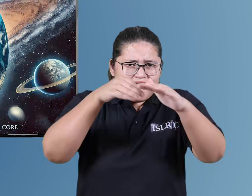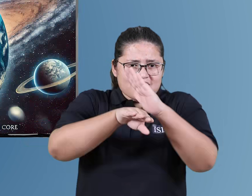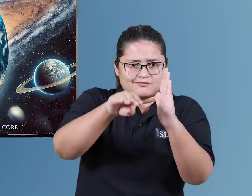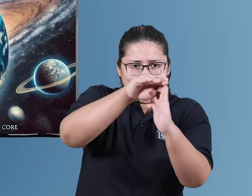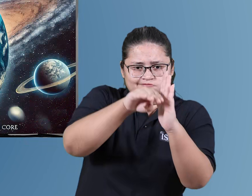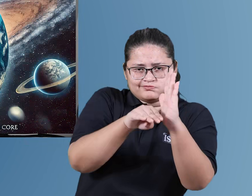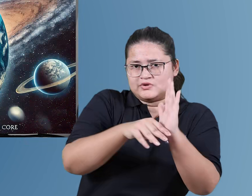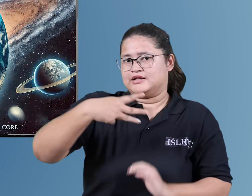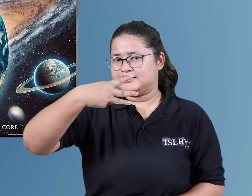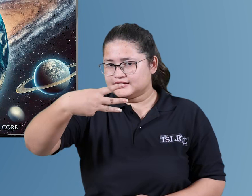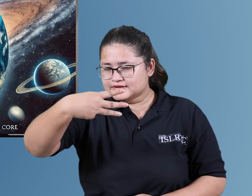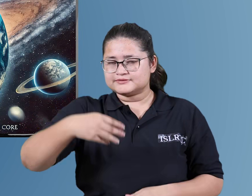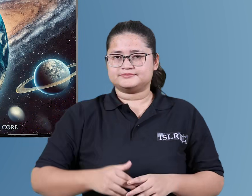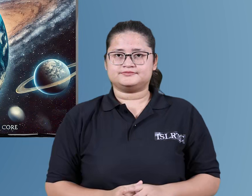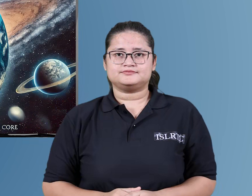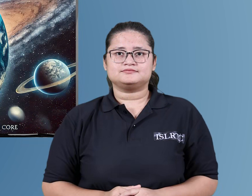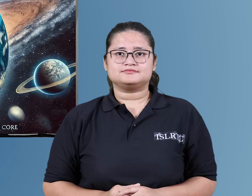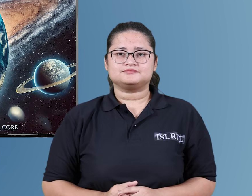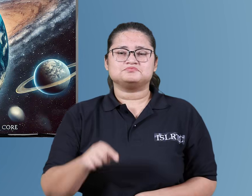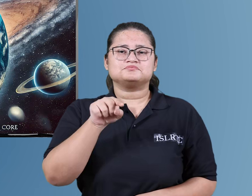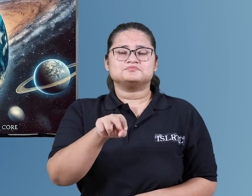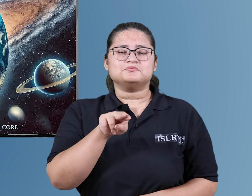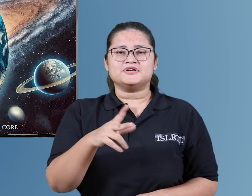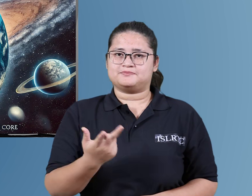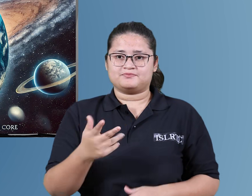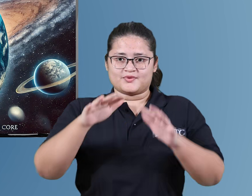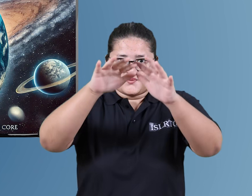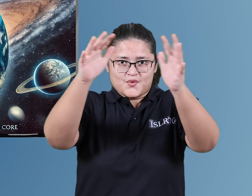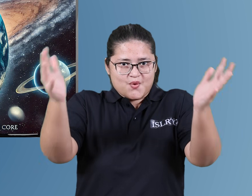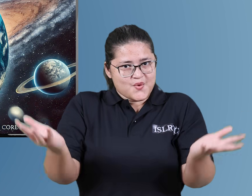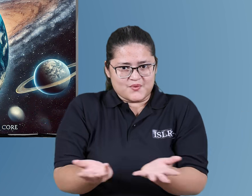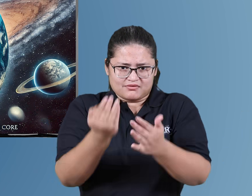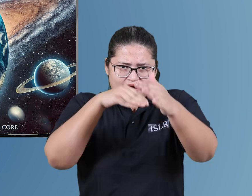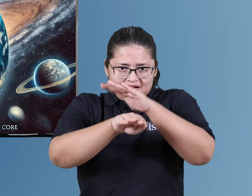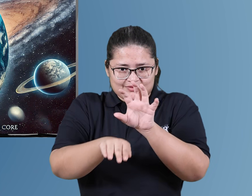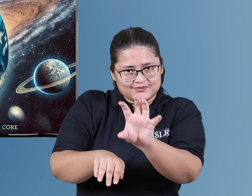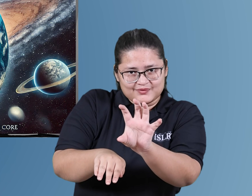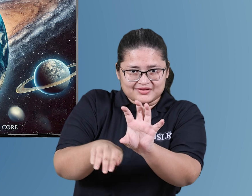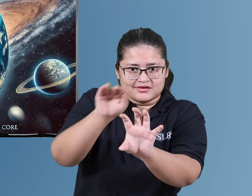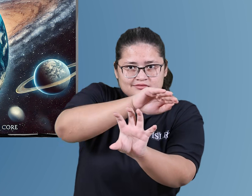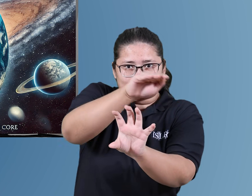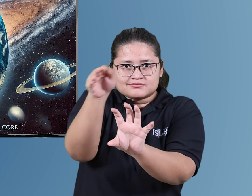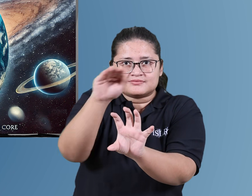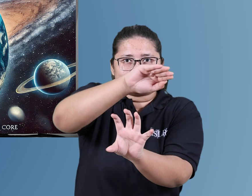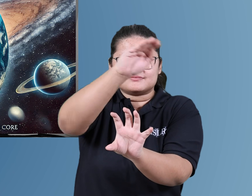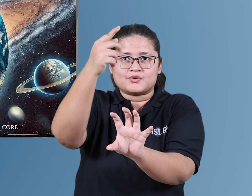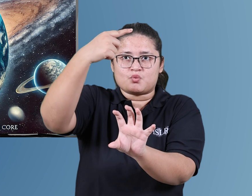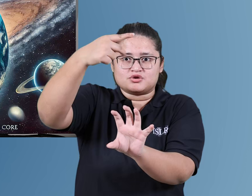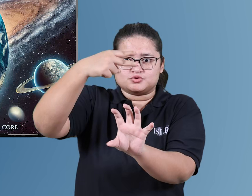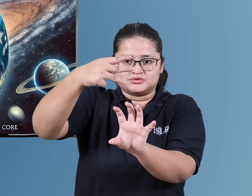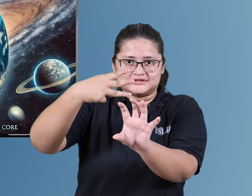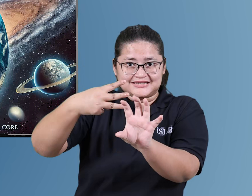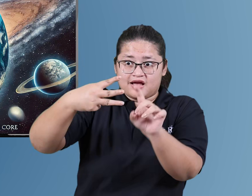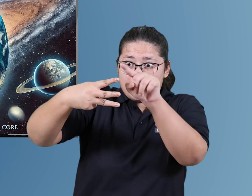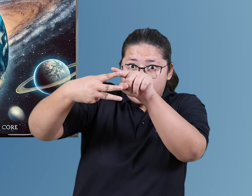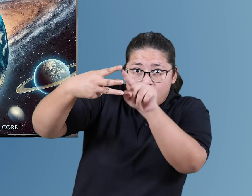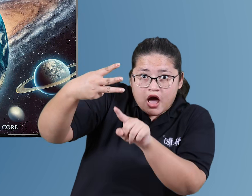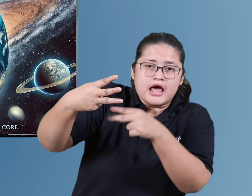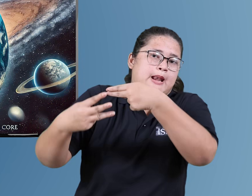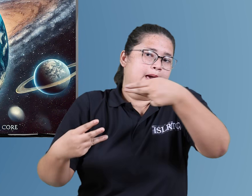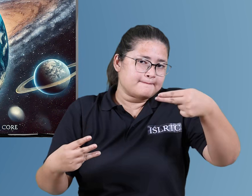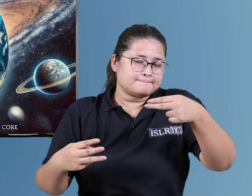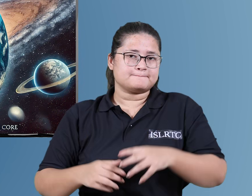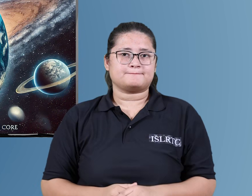Geosphere The geosphere refers to the solid layers of the Earth extending from the surface down to its core.